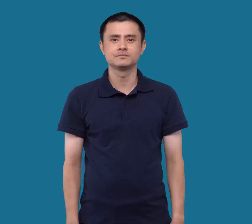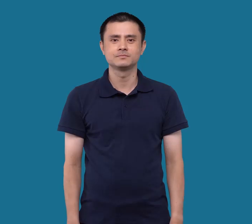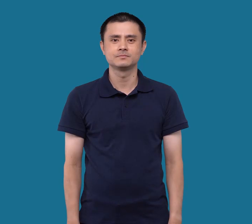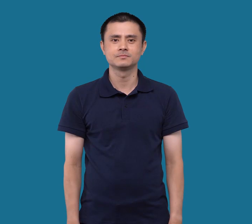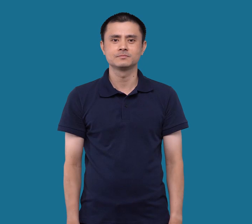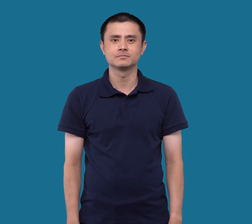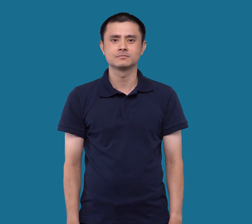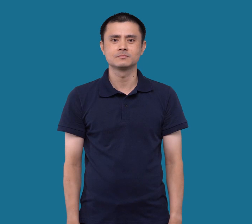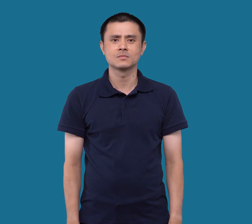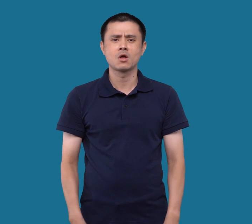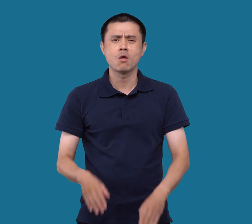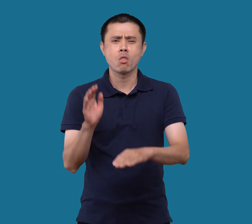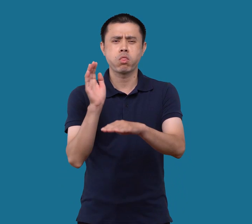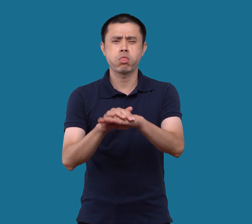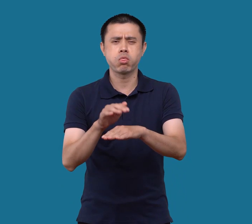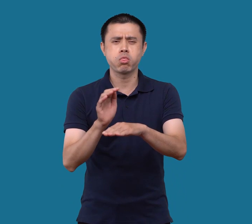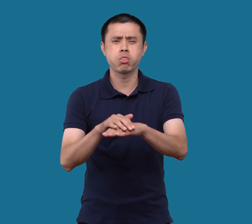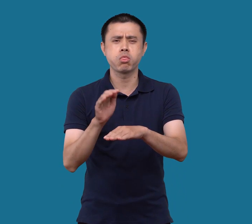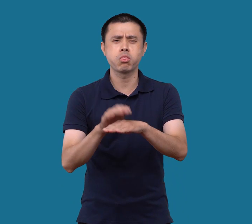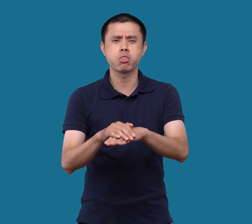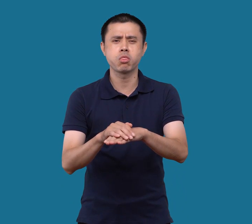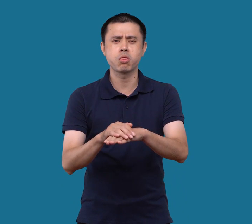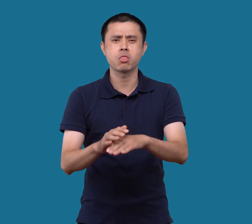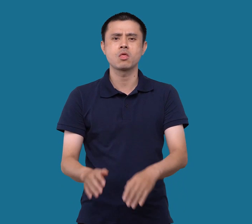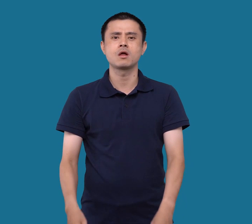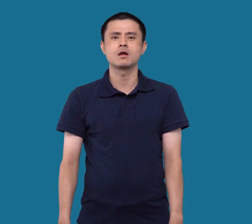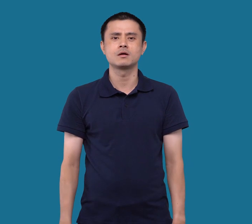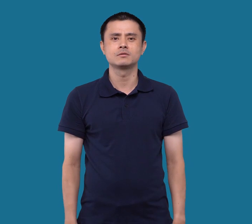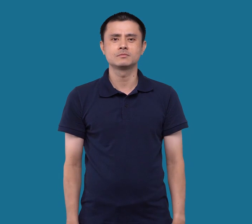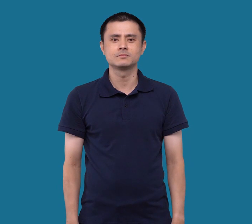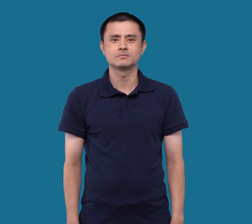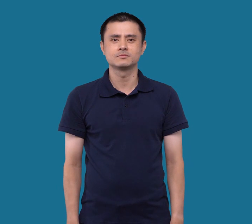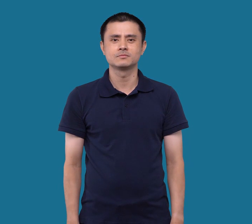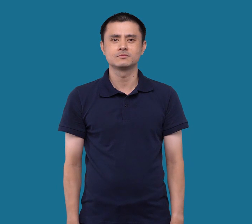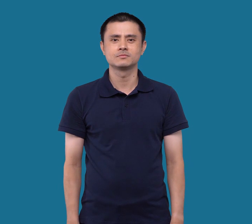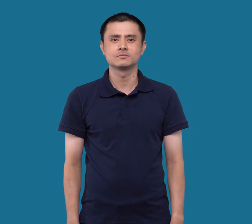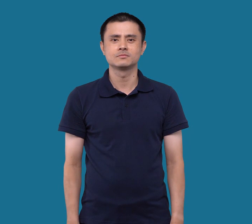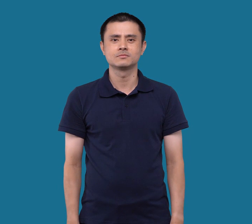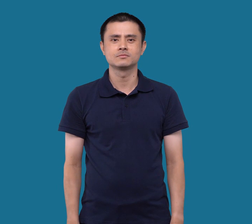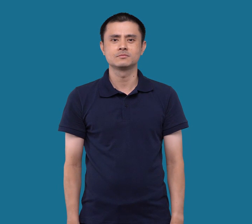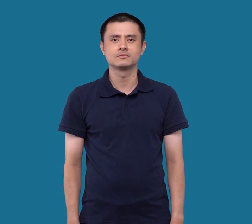bảo thủ